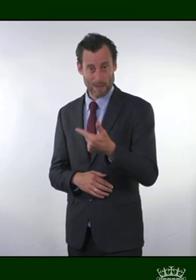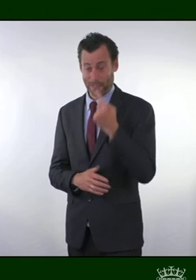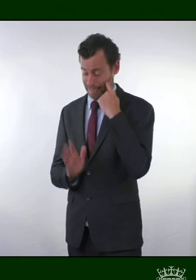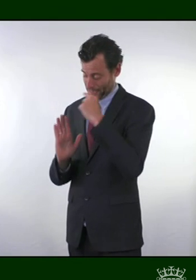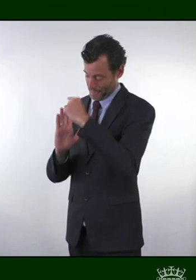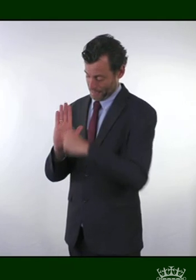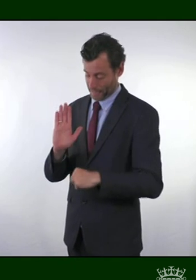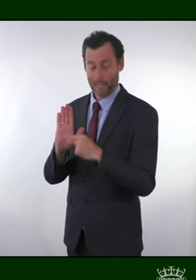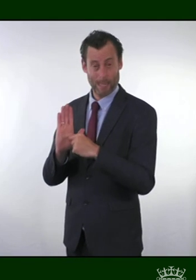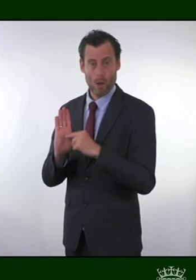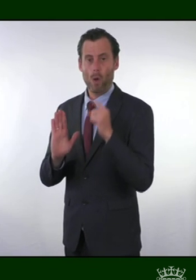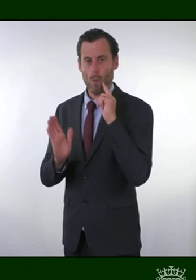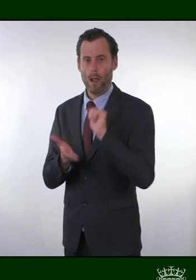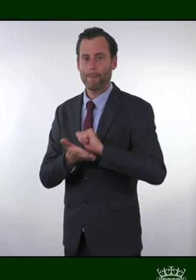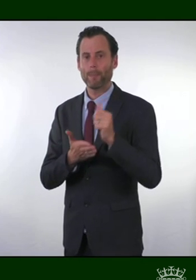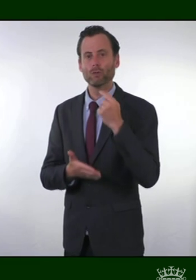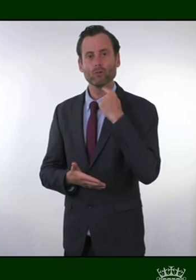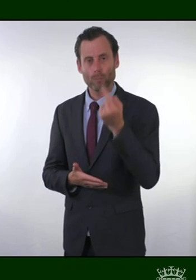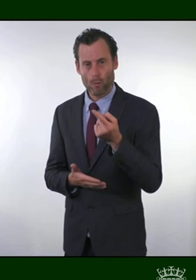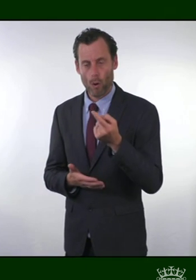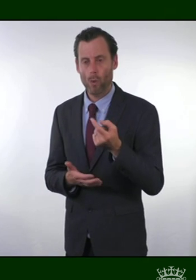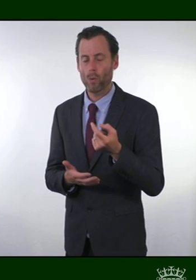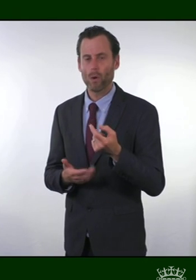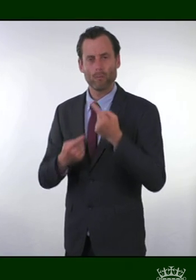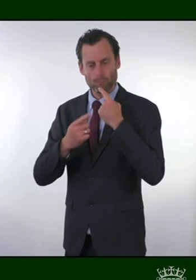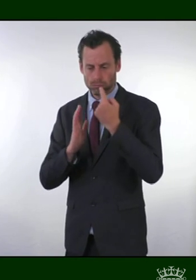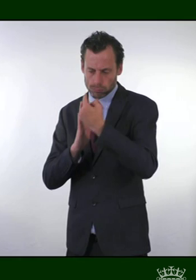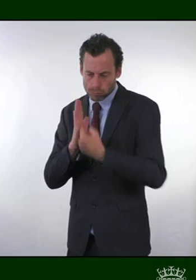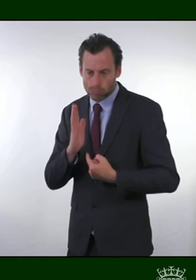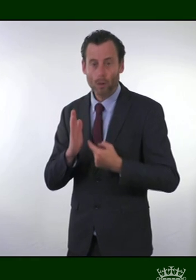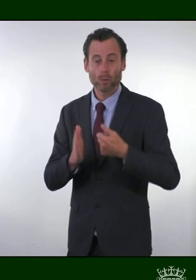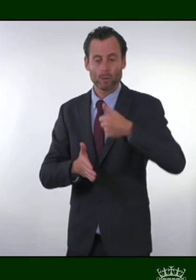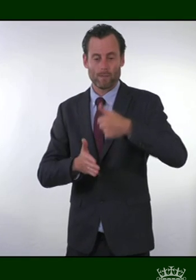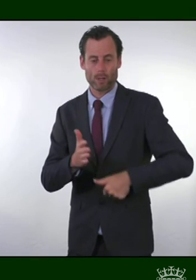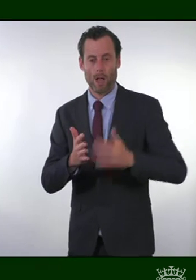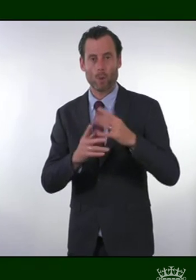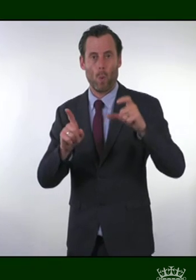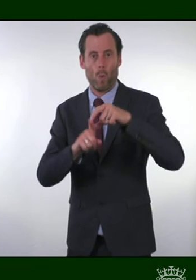The guidance will be published tomorrow, for SIs to be laid next week and to come into force on Wednesday.